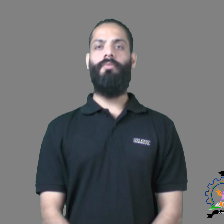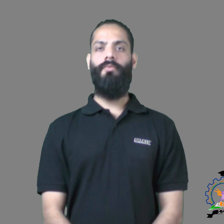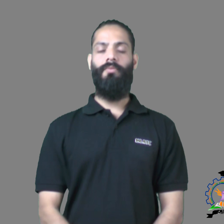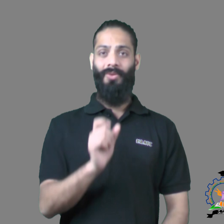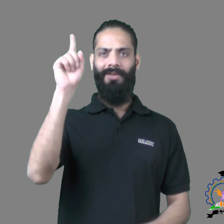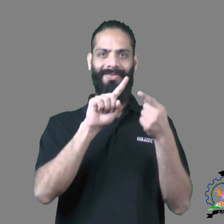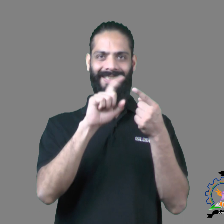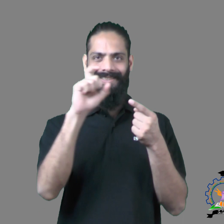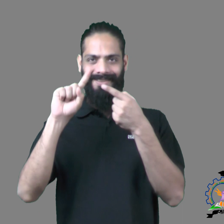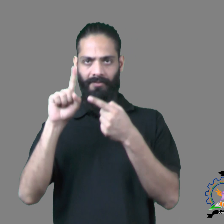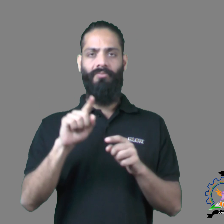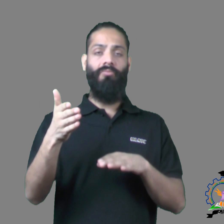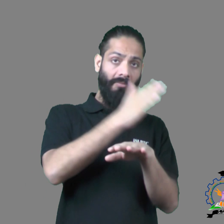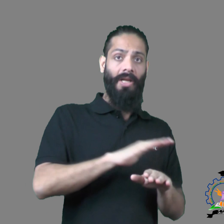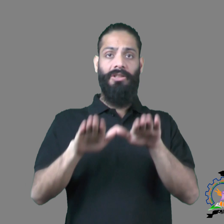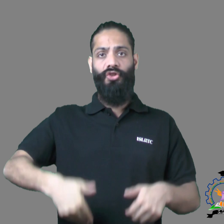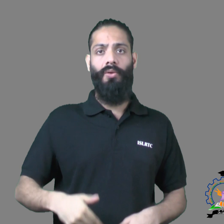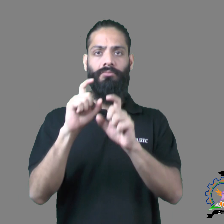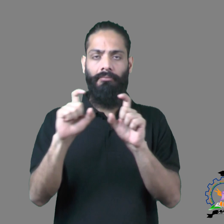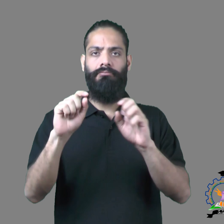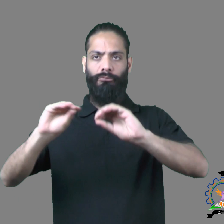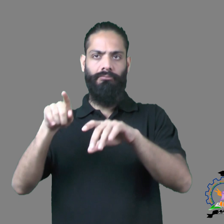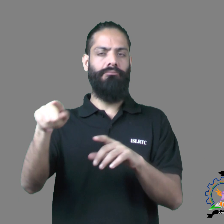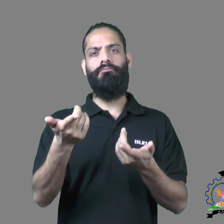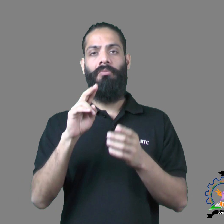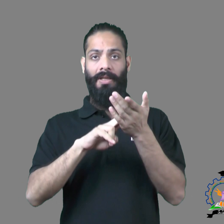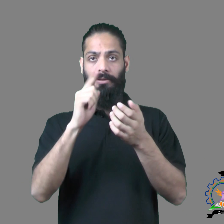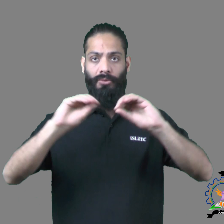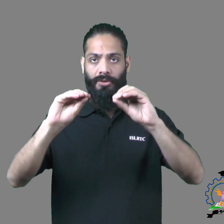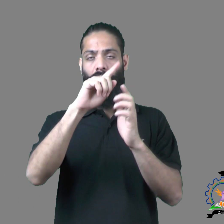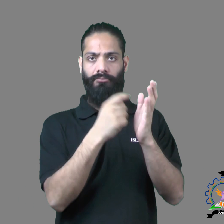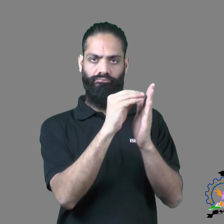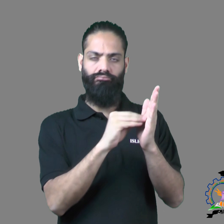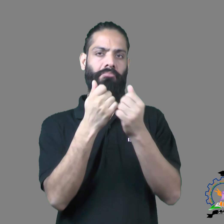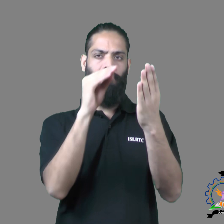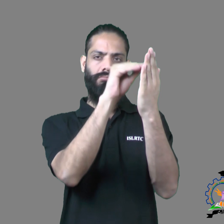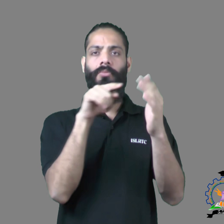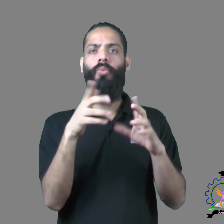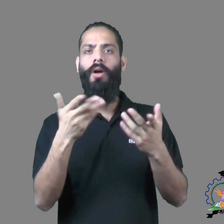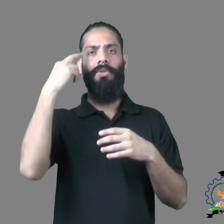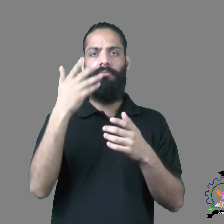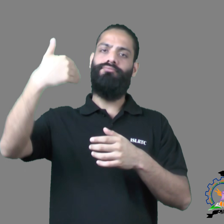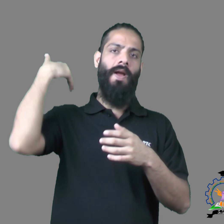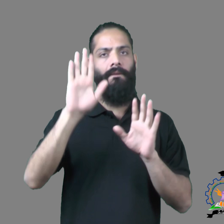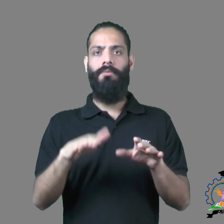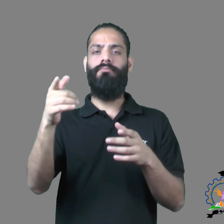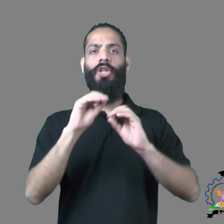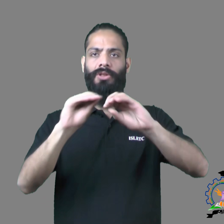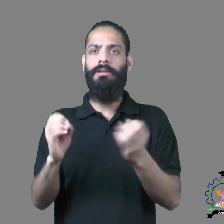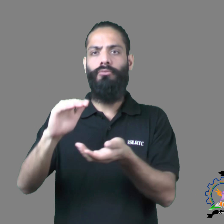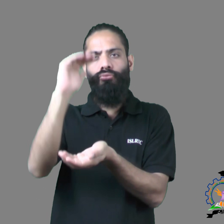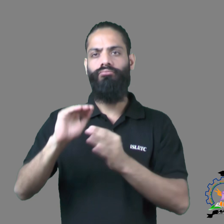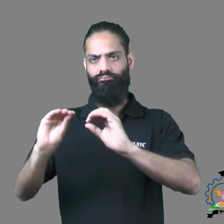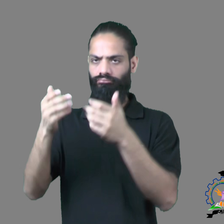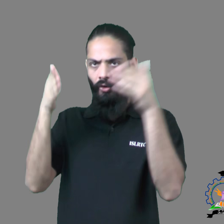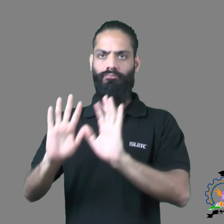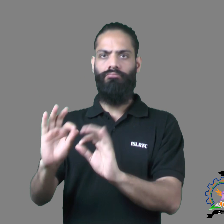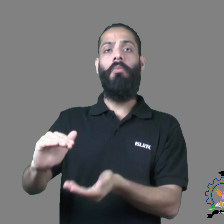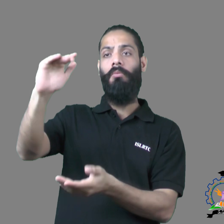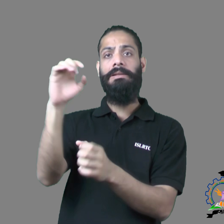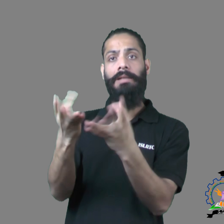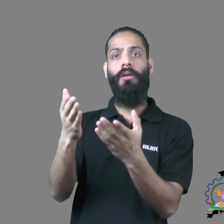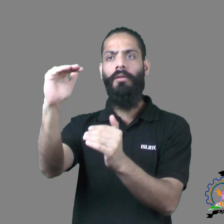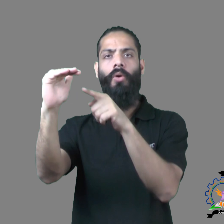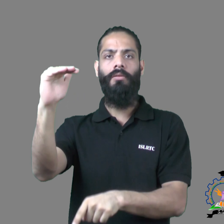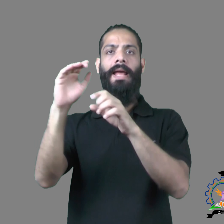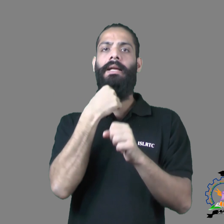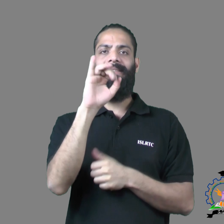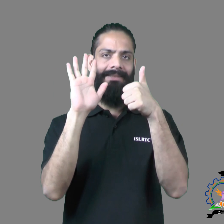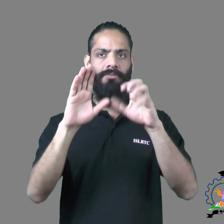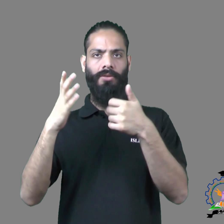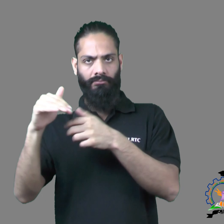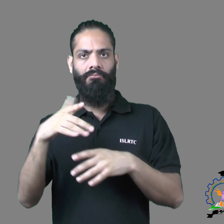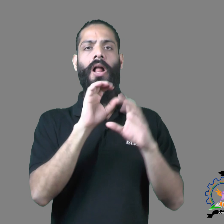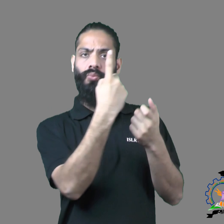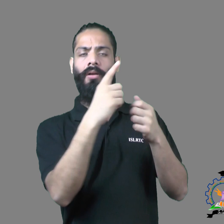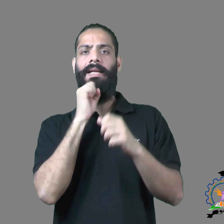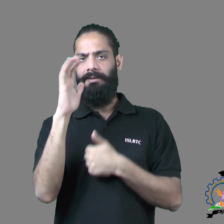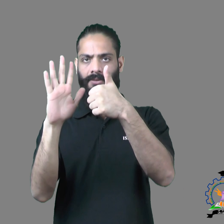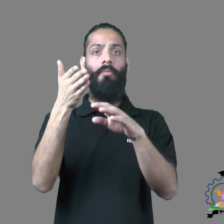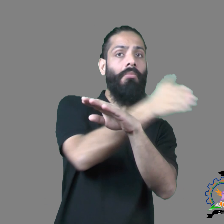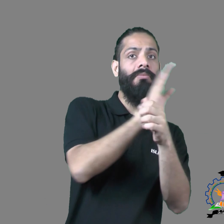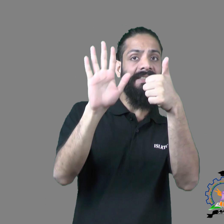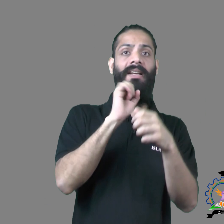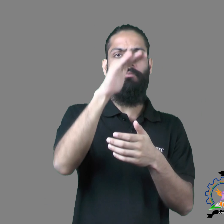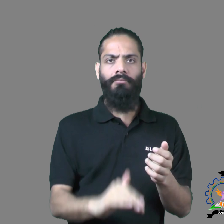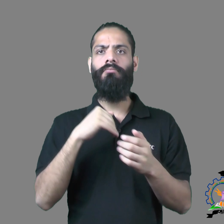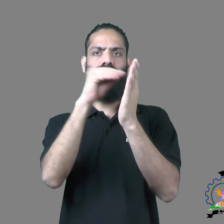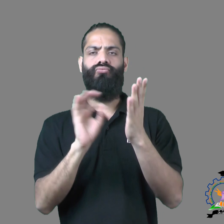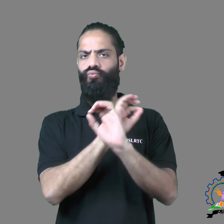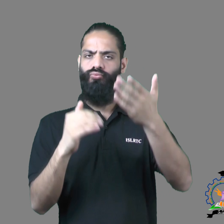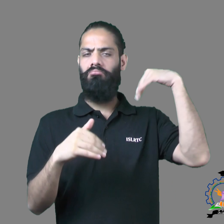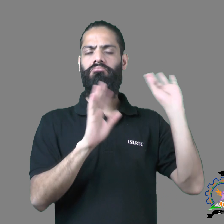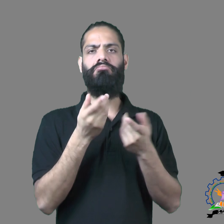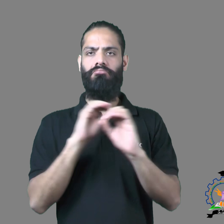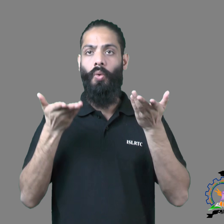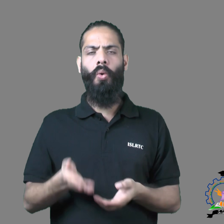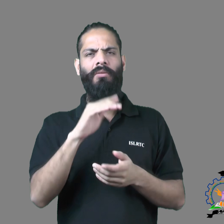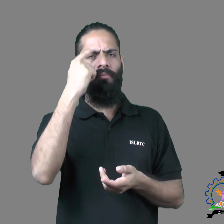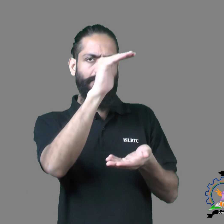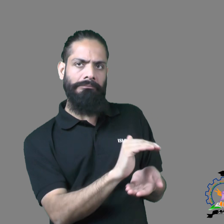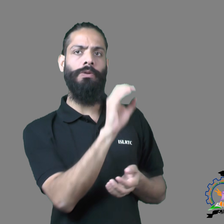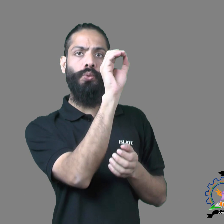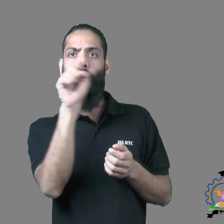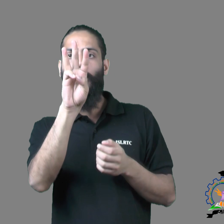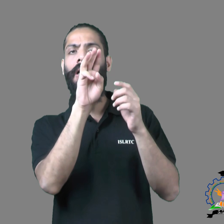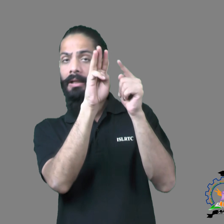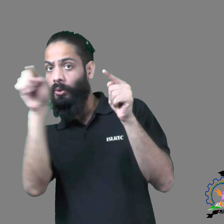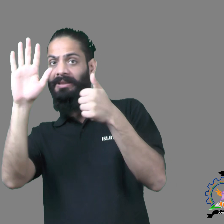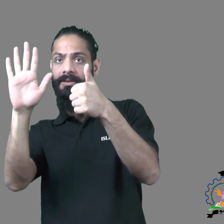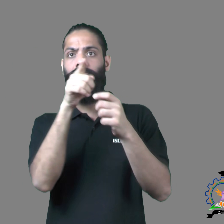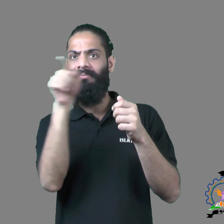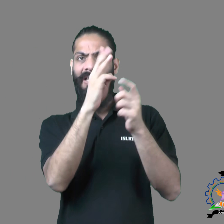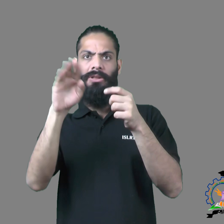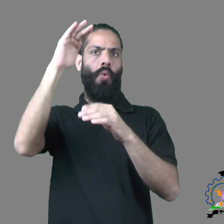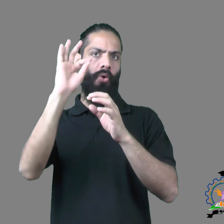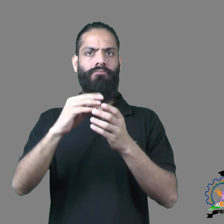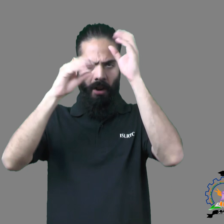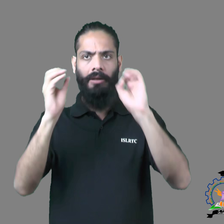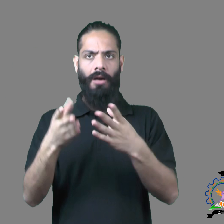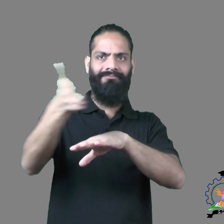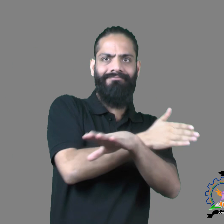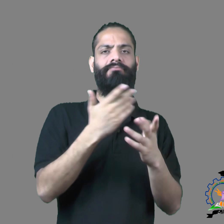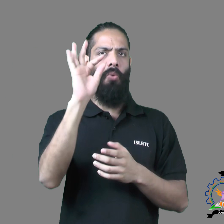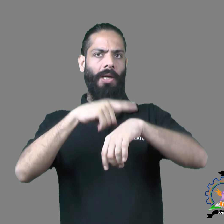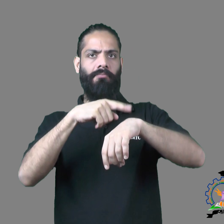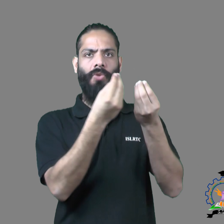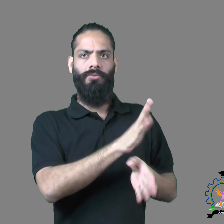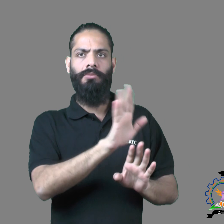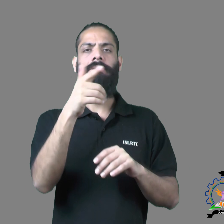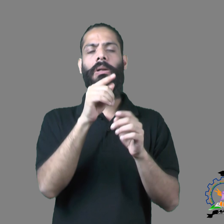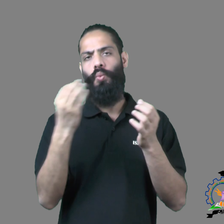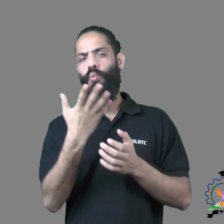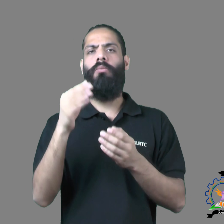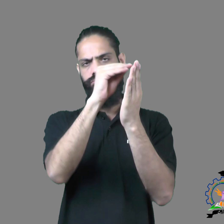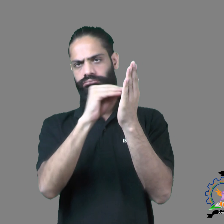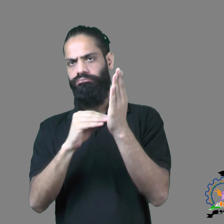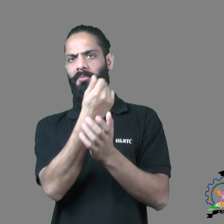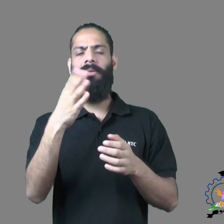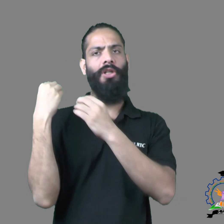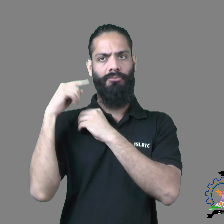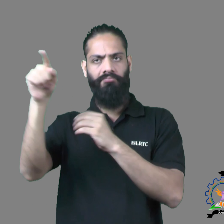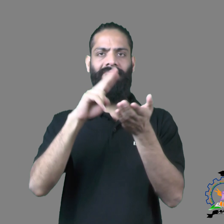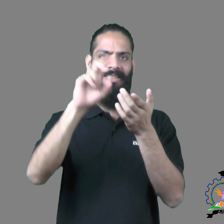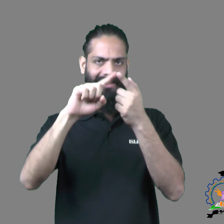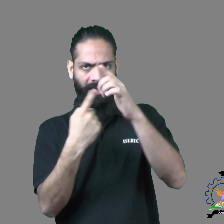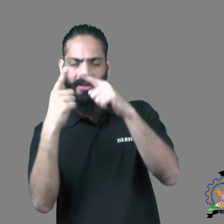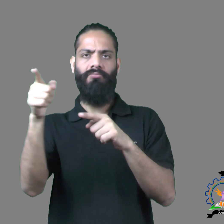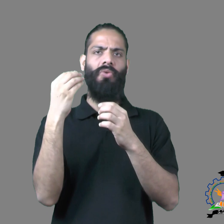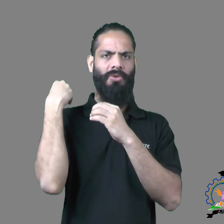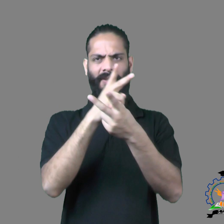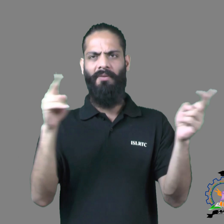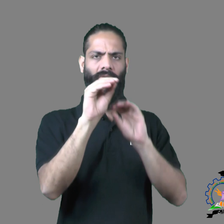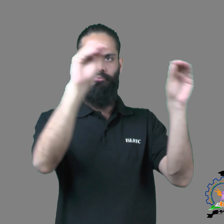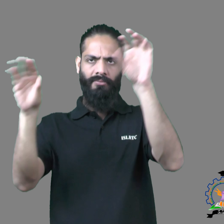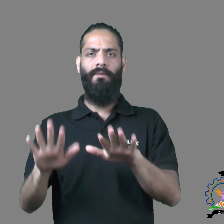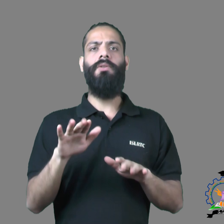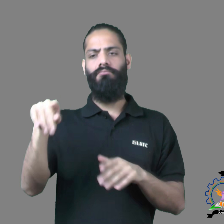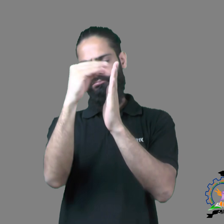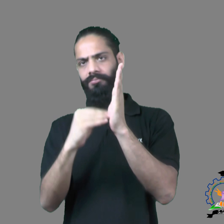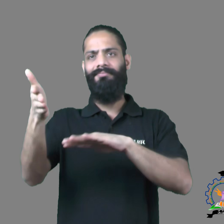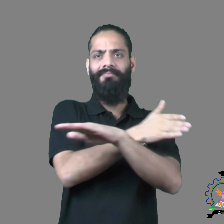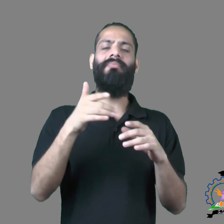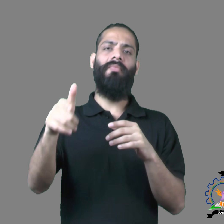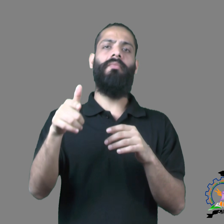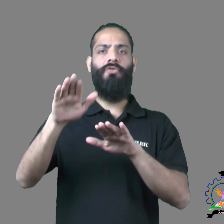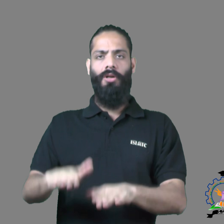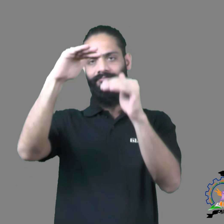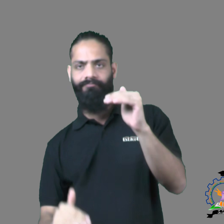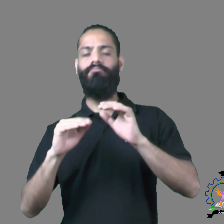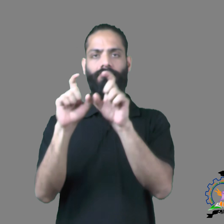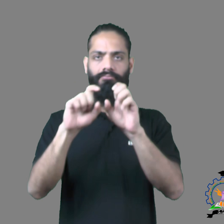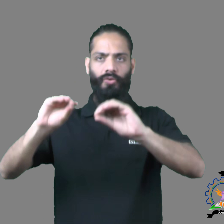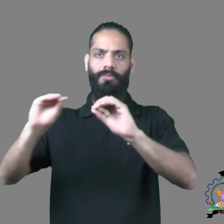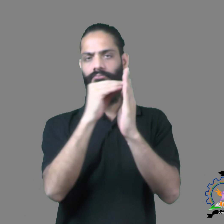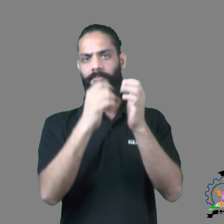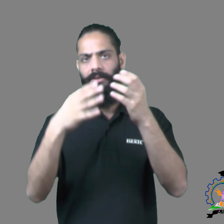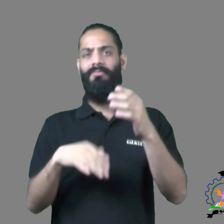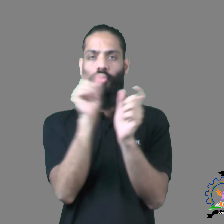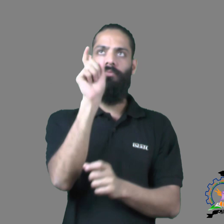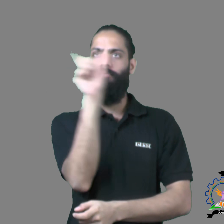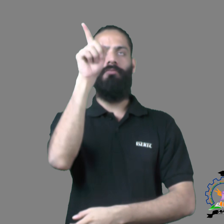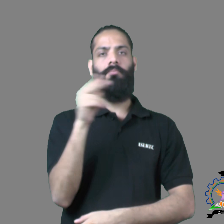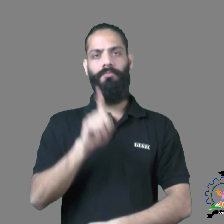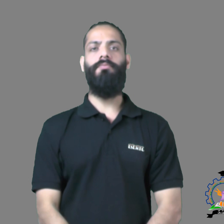Early Childhood Care And Education (ECCE)